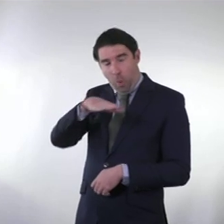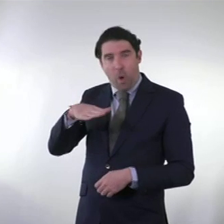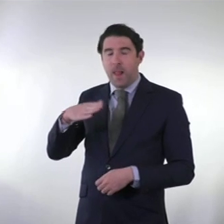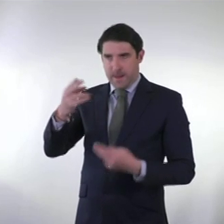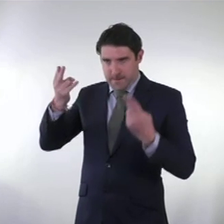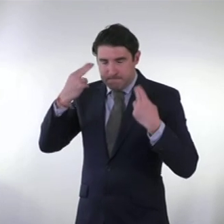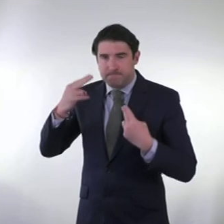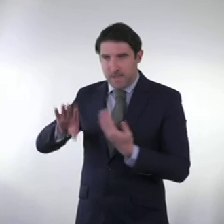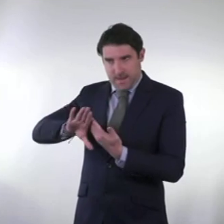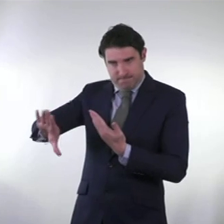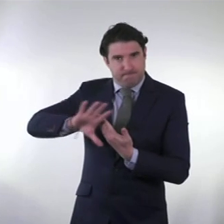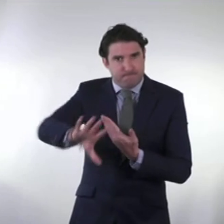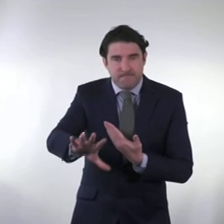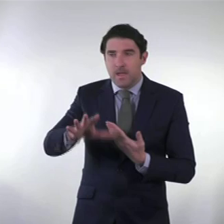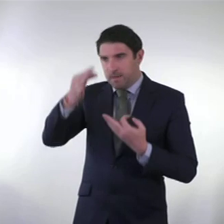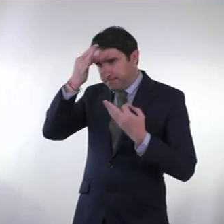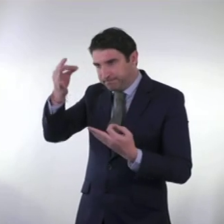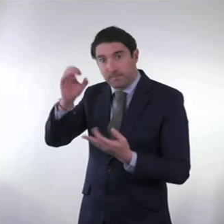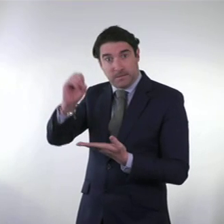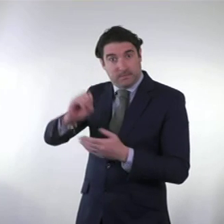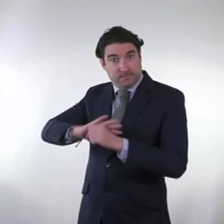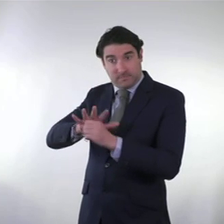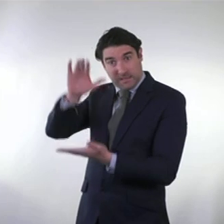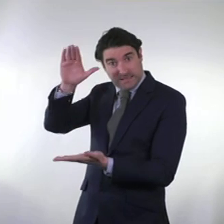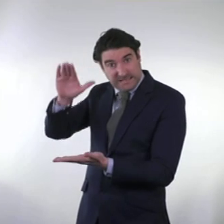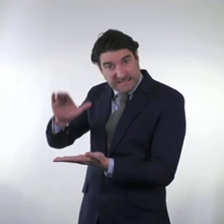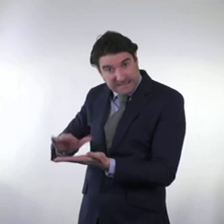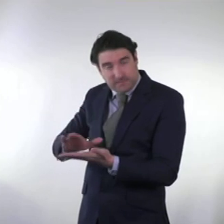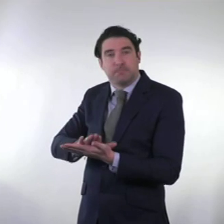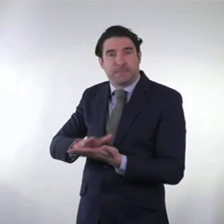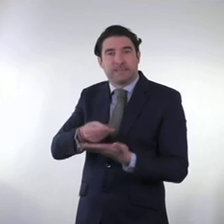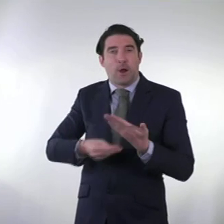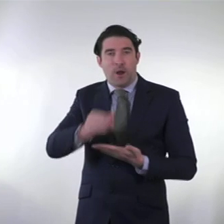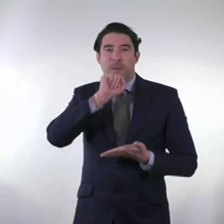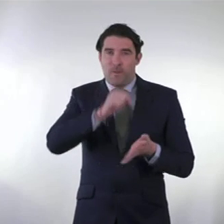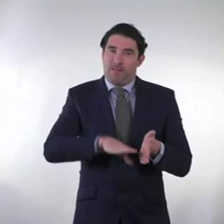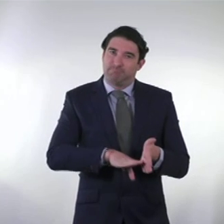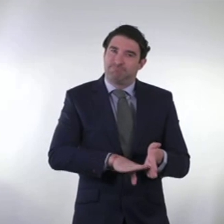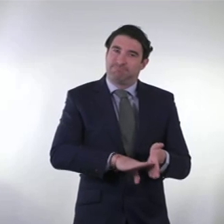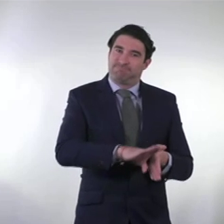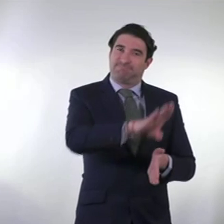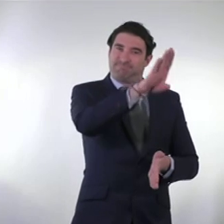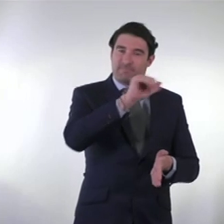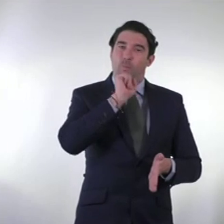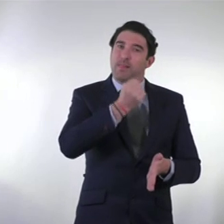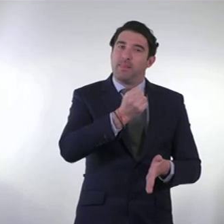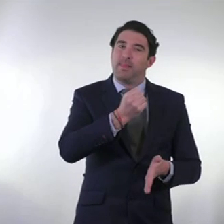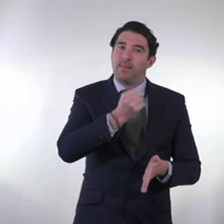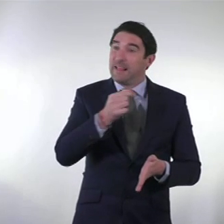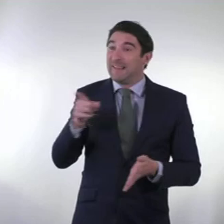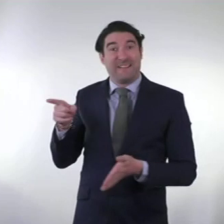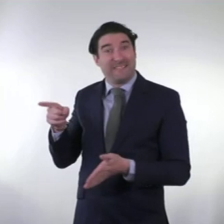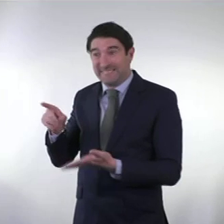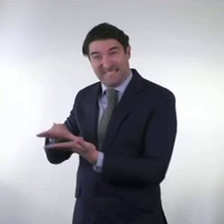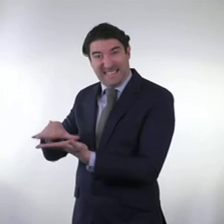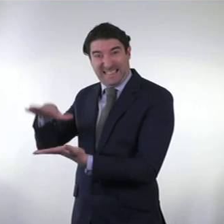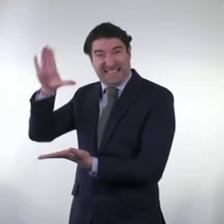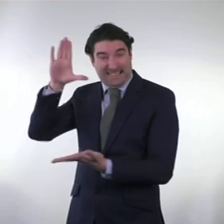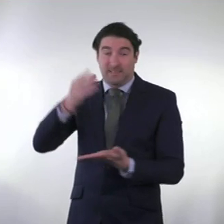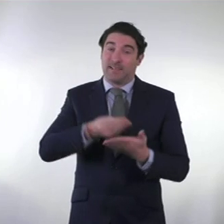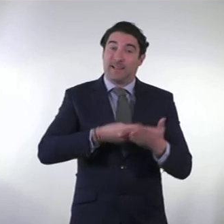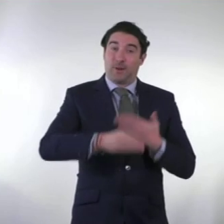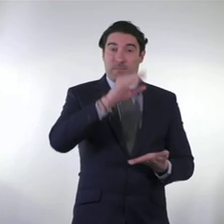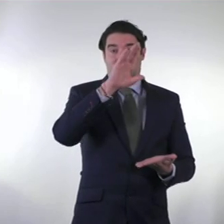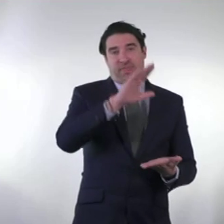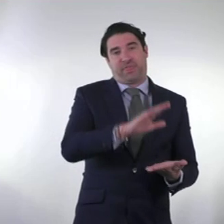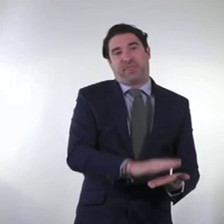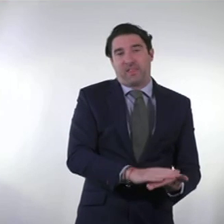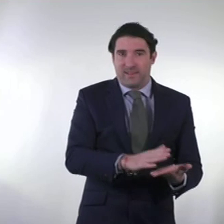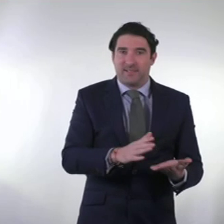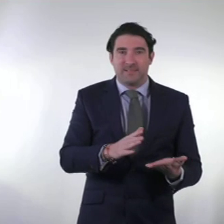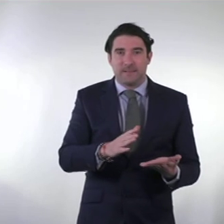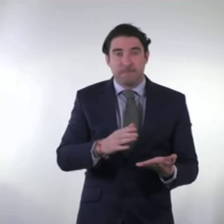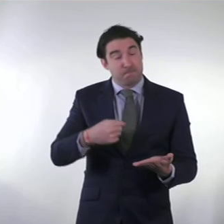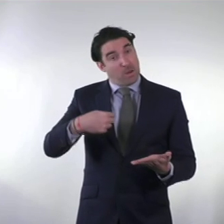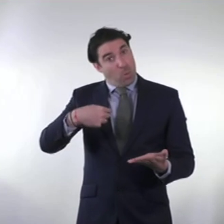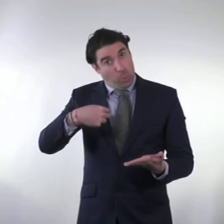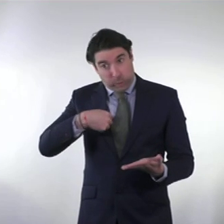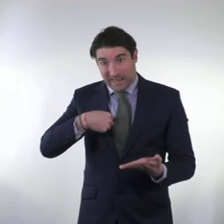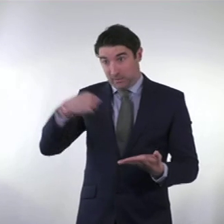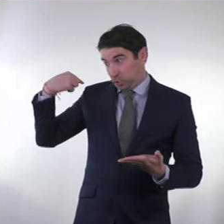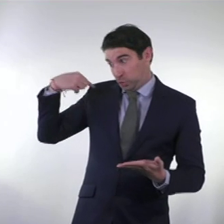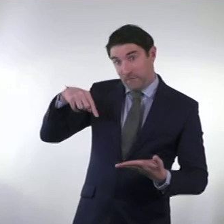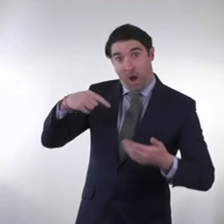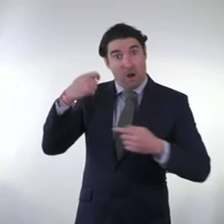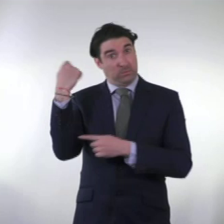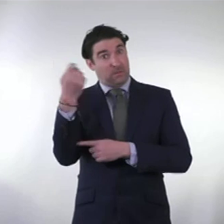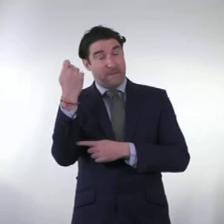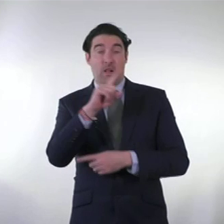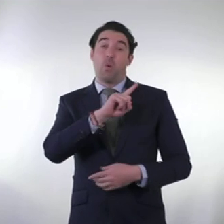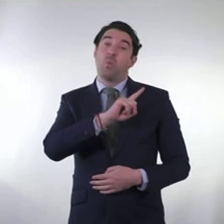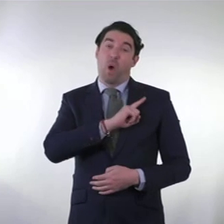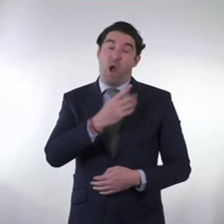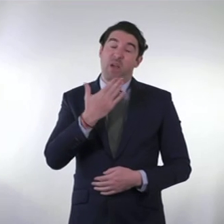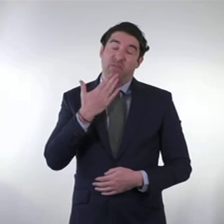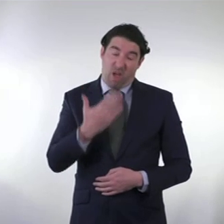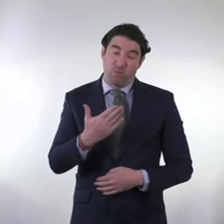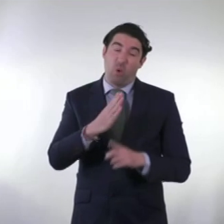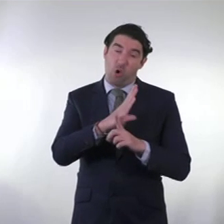In the meantime, yes of course this Government are able to supply the support that is needed, which by the way is only possible because we have had a prudent, sensible, one nation Conservative party in power over the past 10 years.